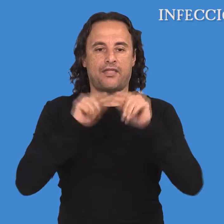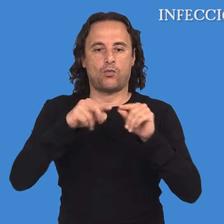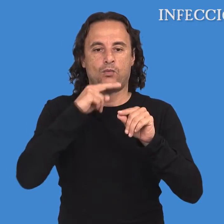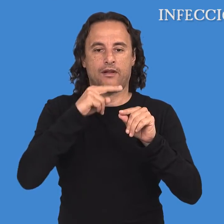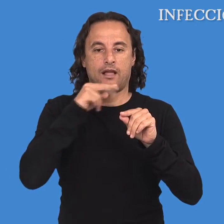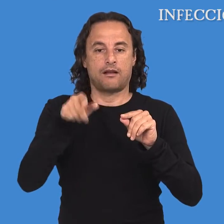pis